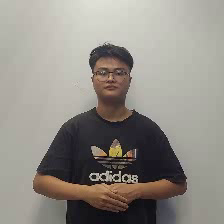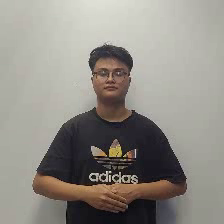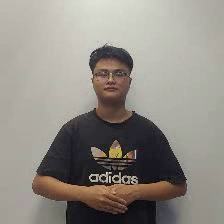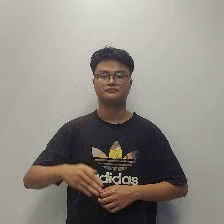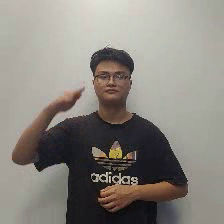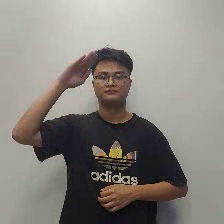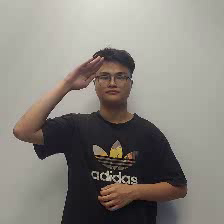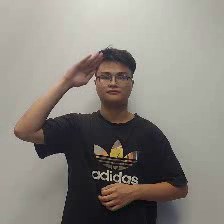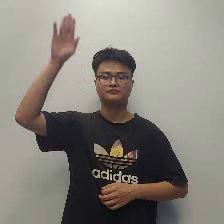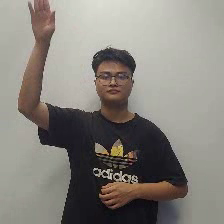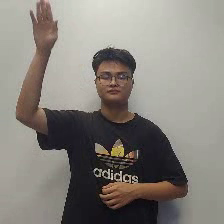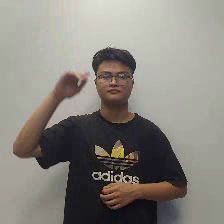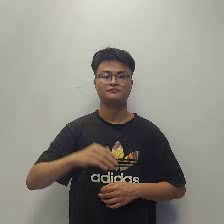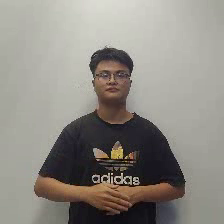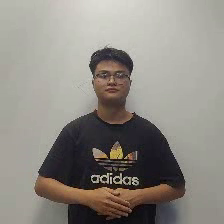Chào